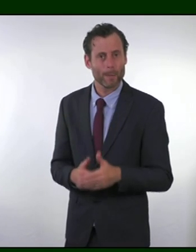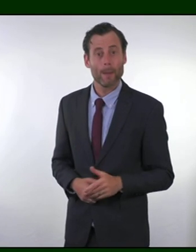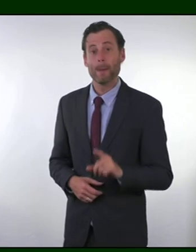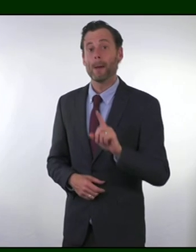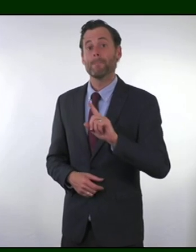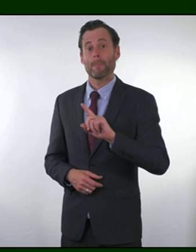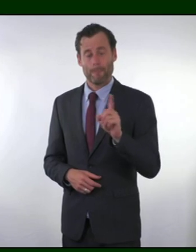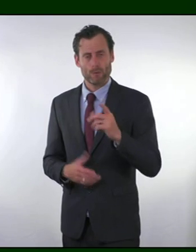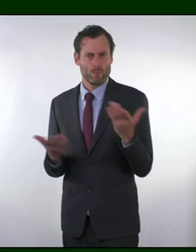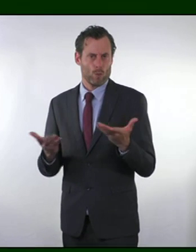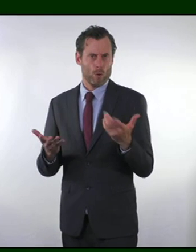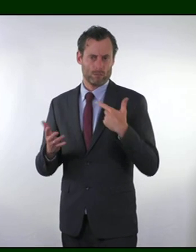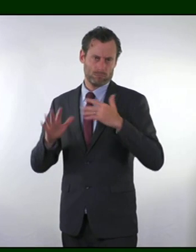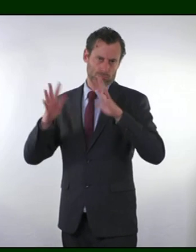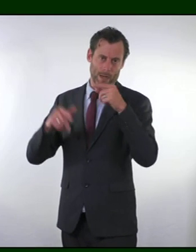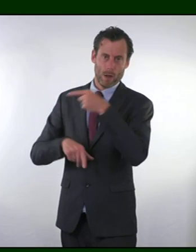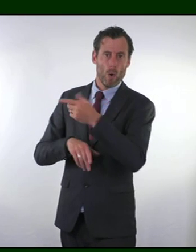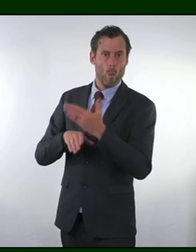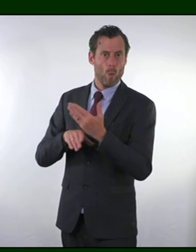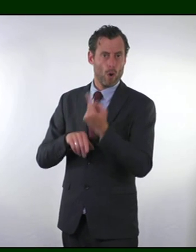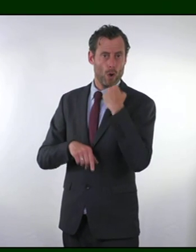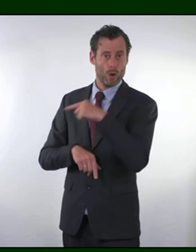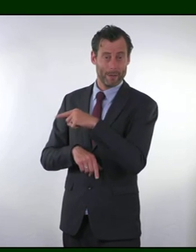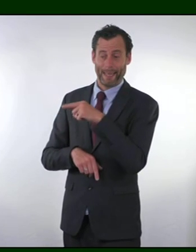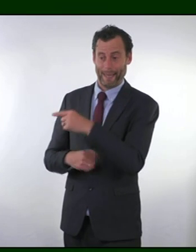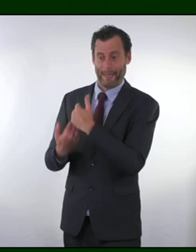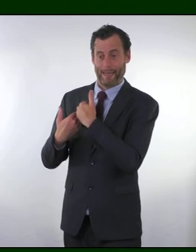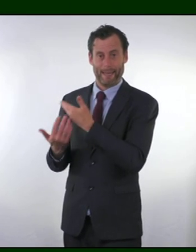More generally, I pay tribute to the work that he did when he had those briefs.